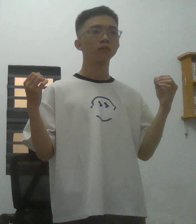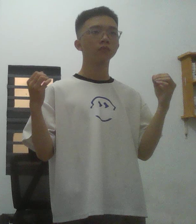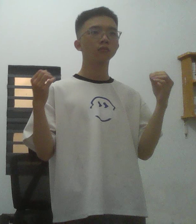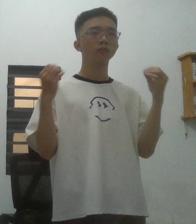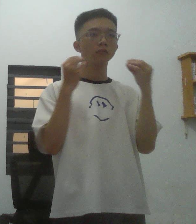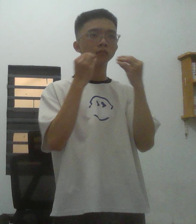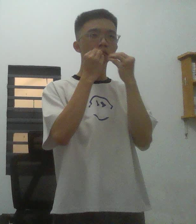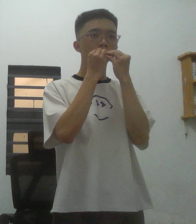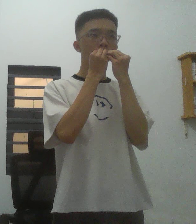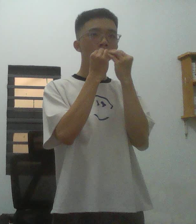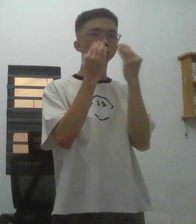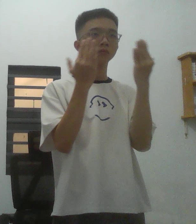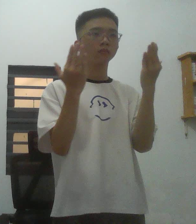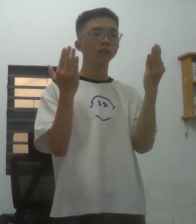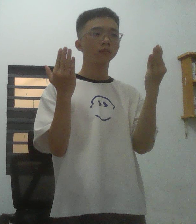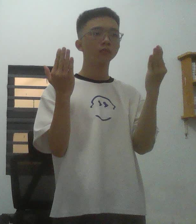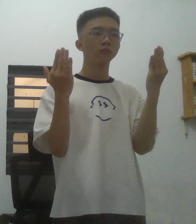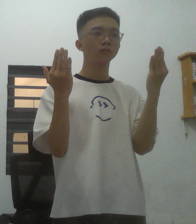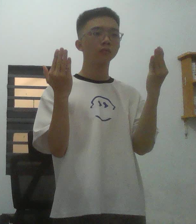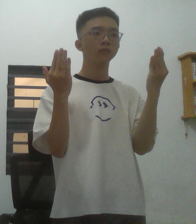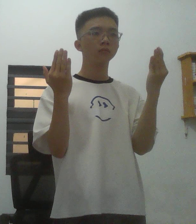cam on